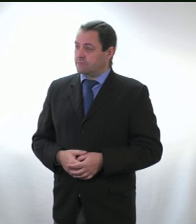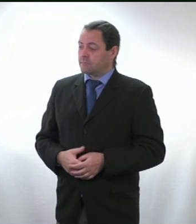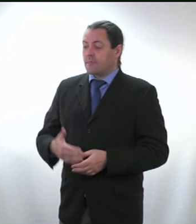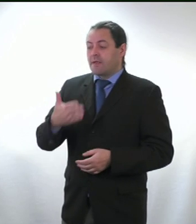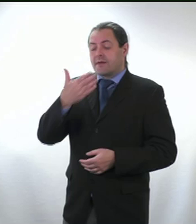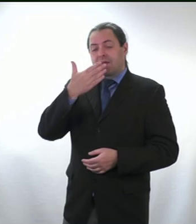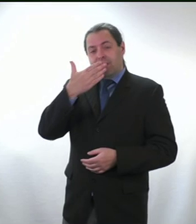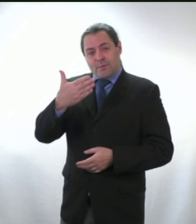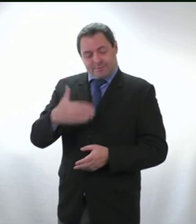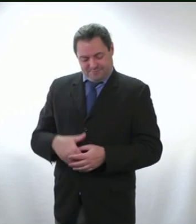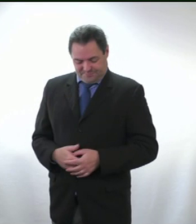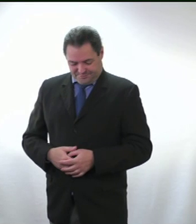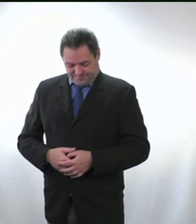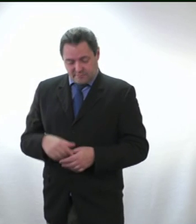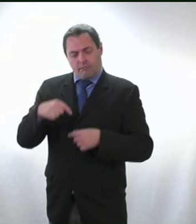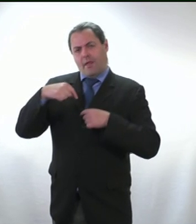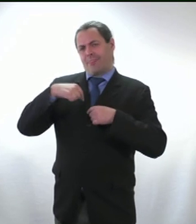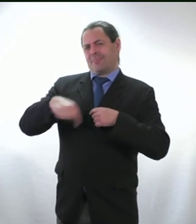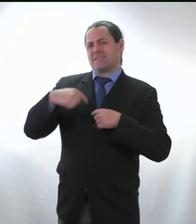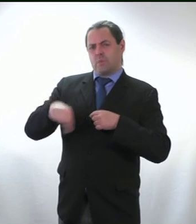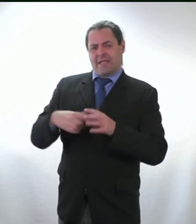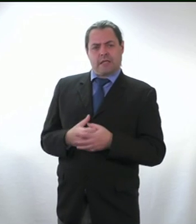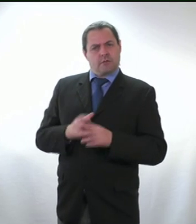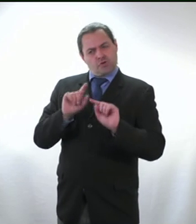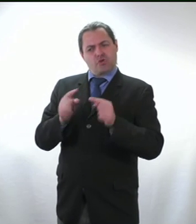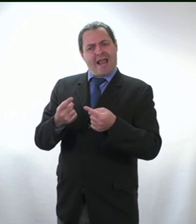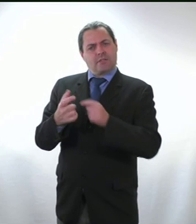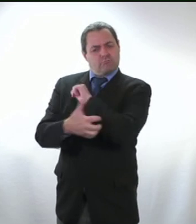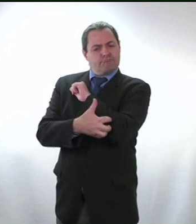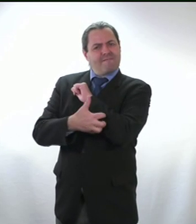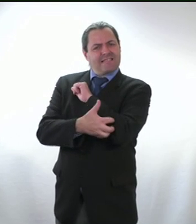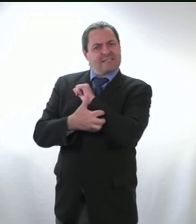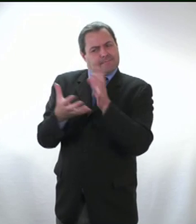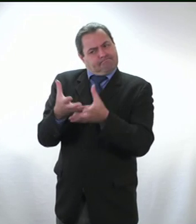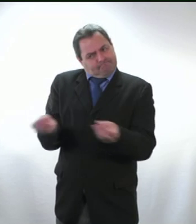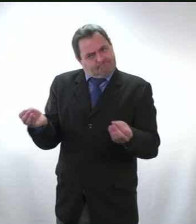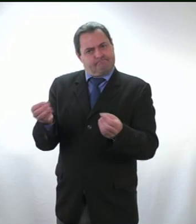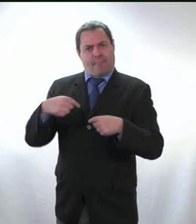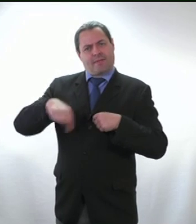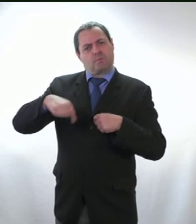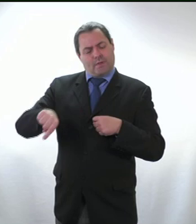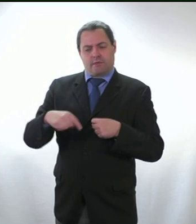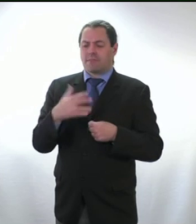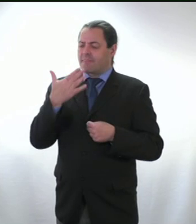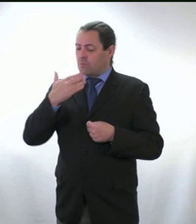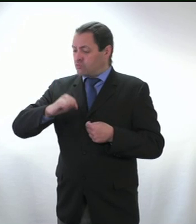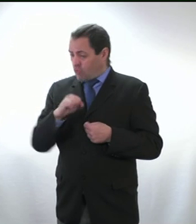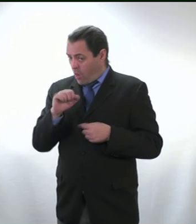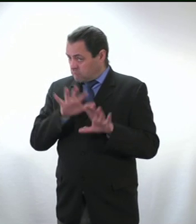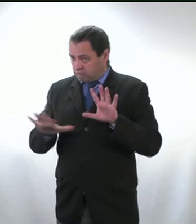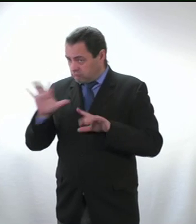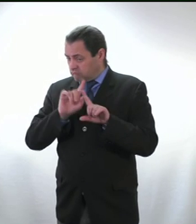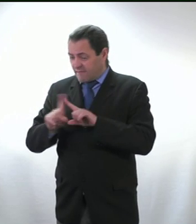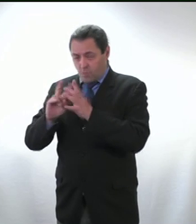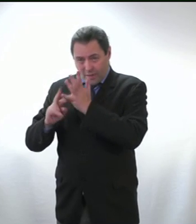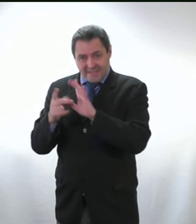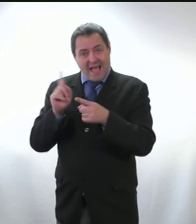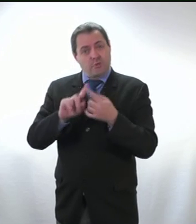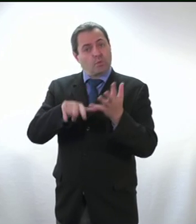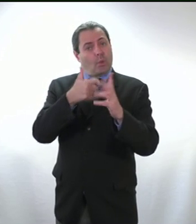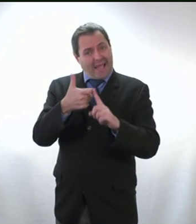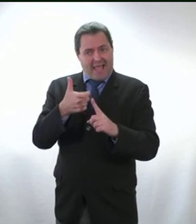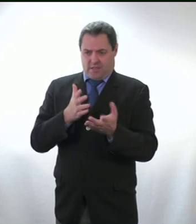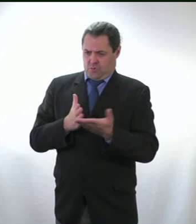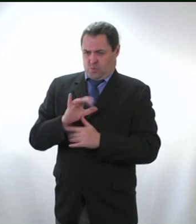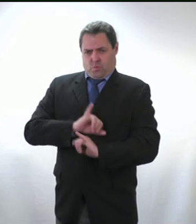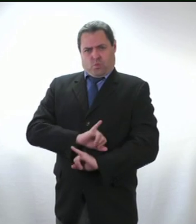This week is Challenge Poverty Week, and I would like to thank all the organisations across Scotland and the United Kingdom that are helping families through the most difficult of times.